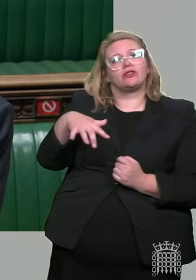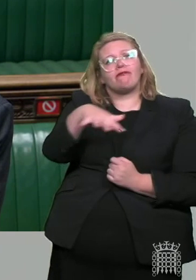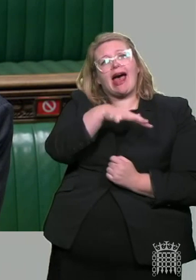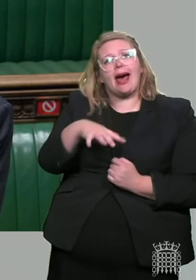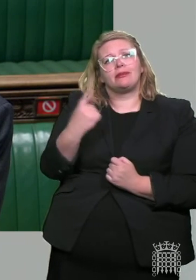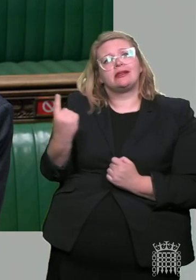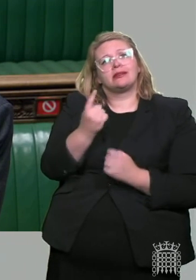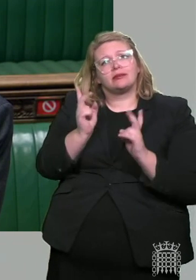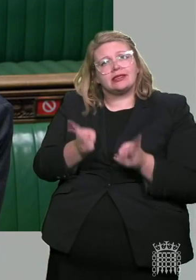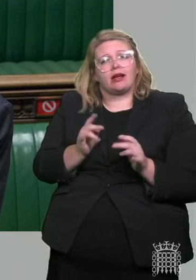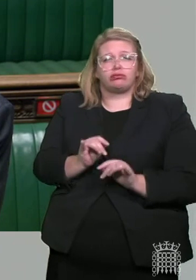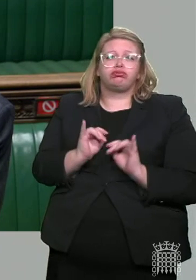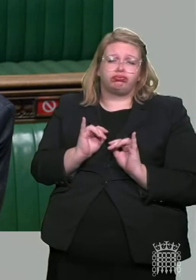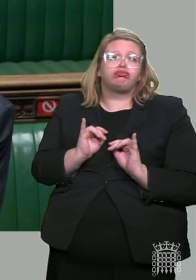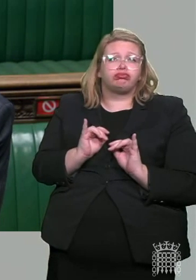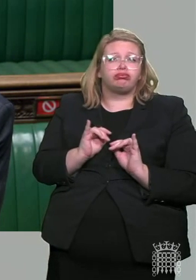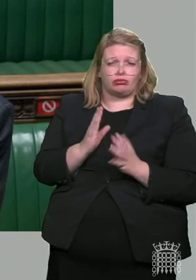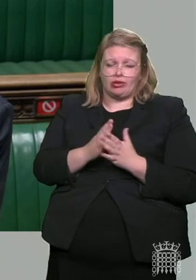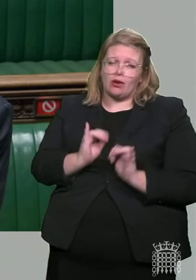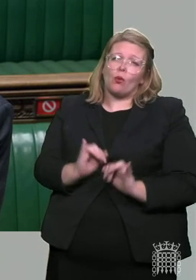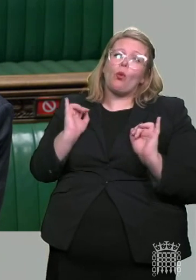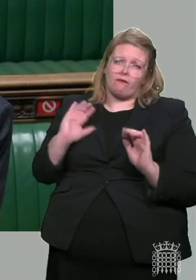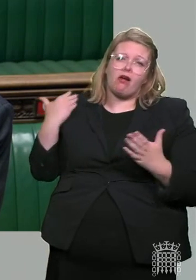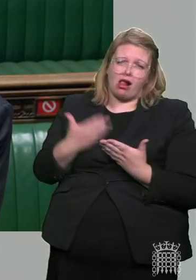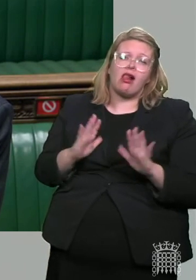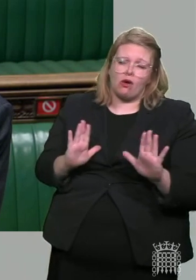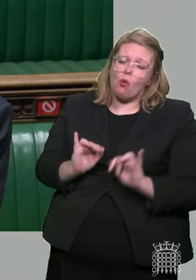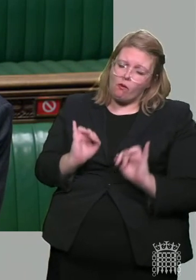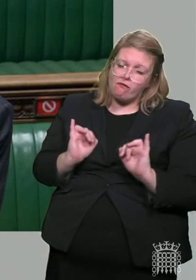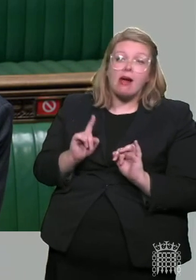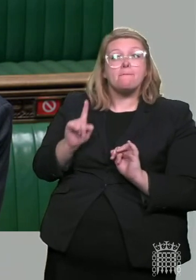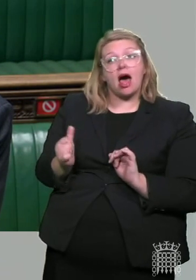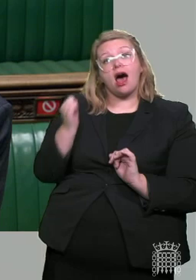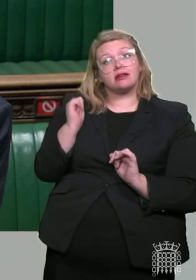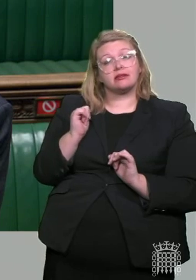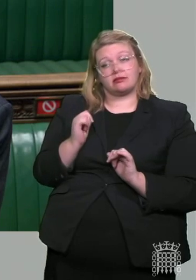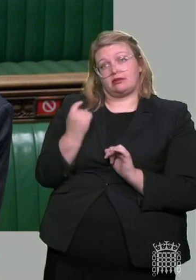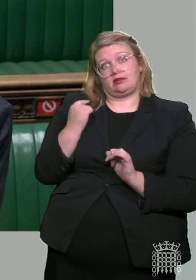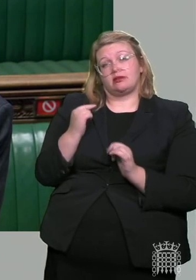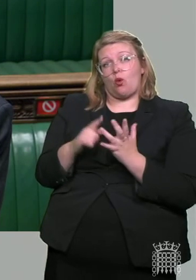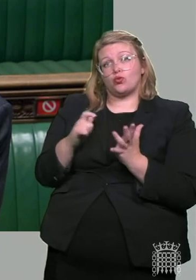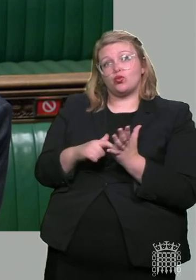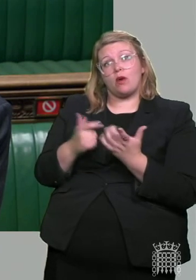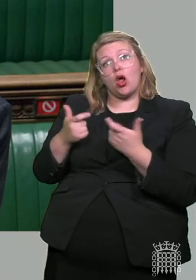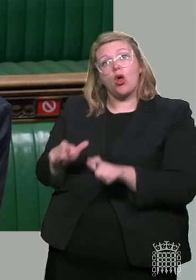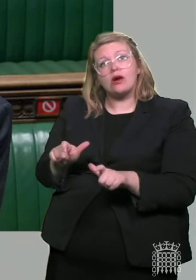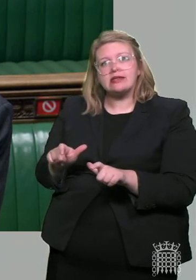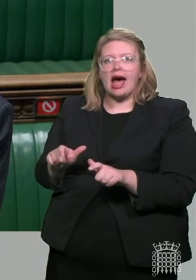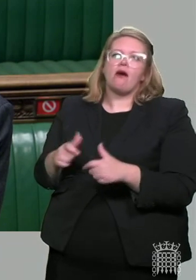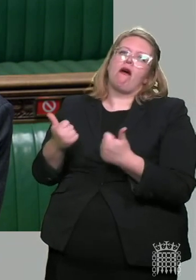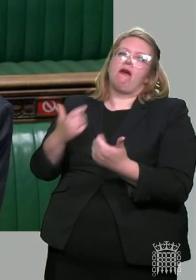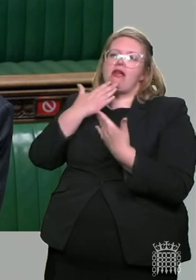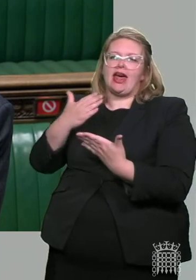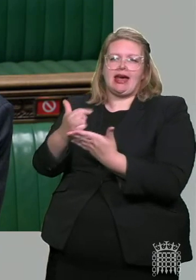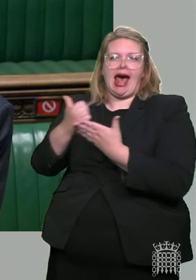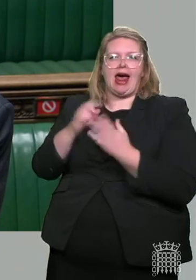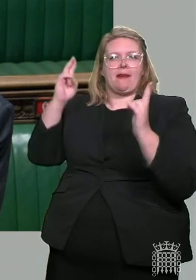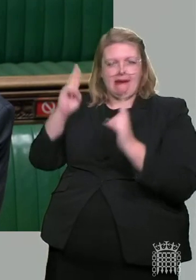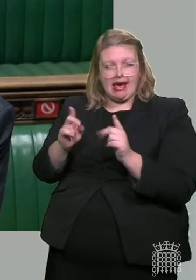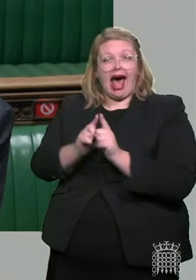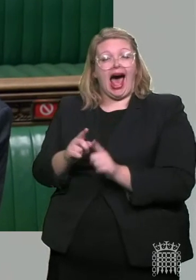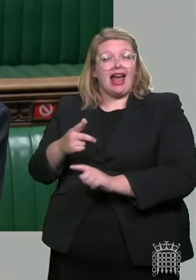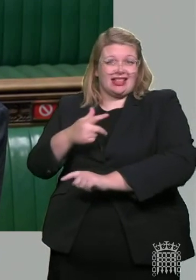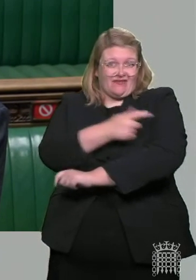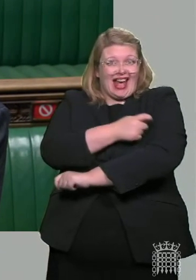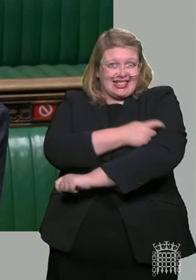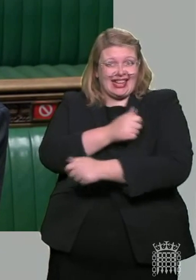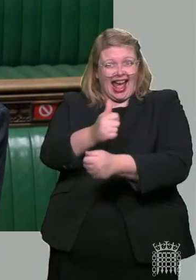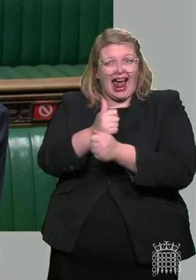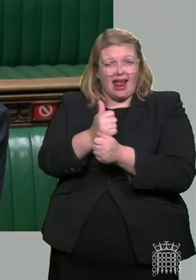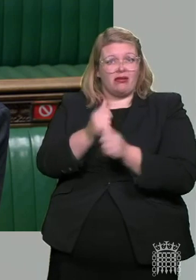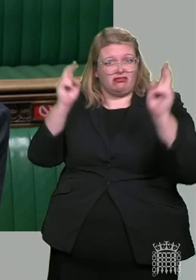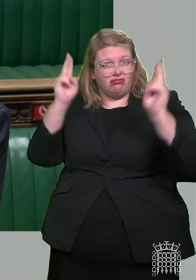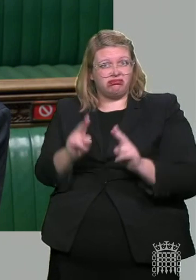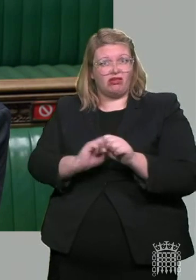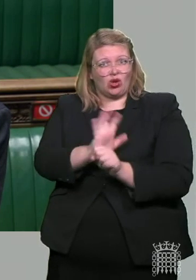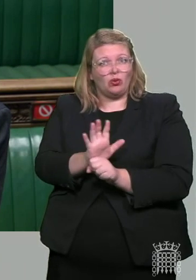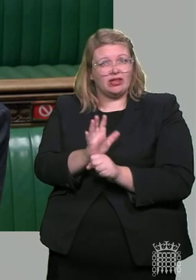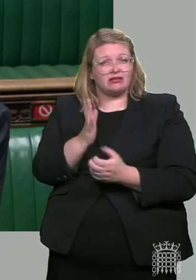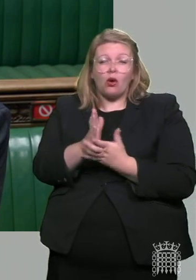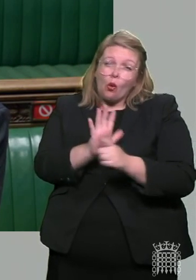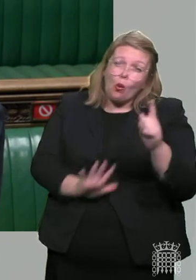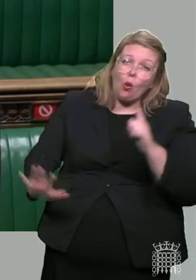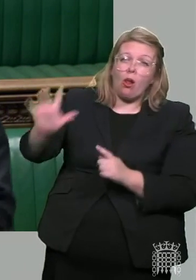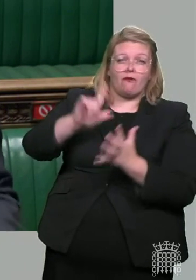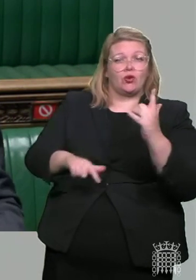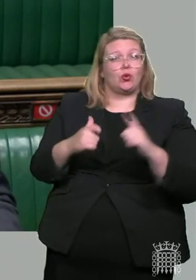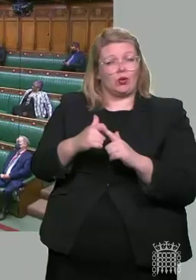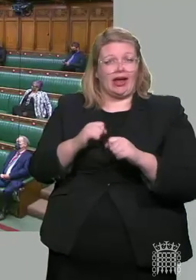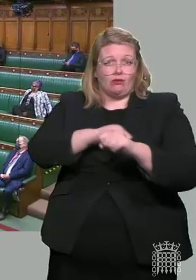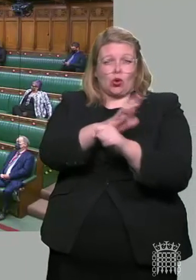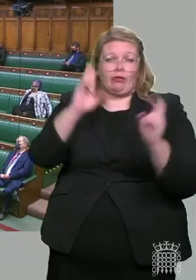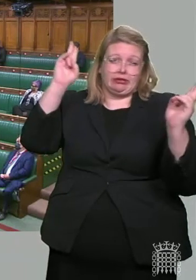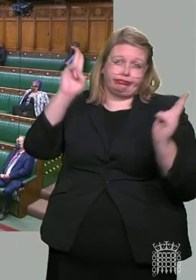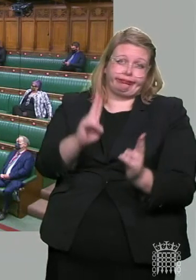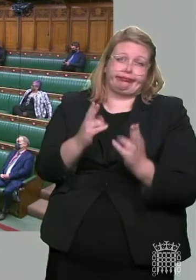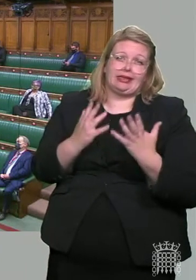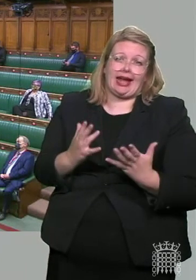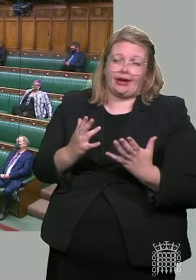It has been a horrendous time, but it is thanks to that lockdown combined with the vaccine roll-out that we are making the progress we are, and I may say that we are making progress across the whole of the United Kingdom.